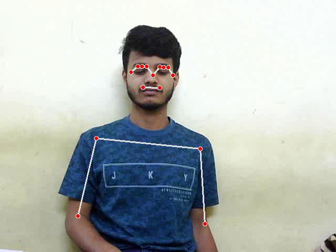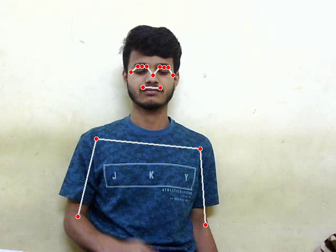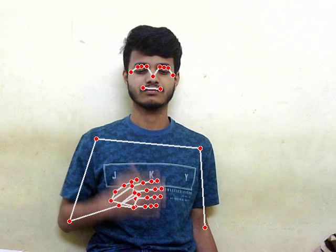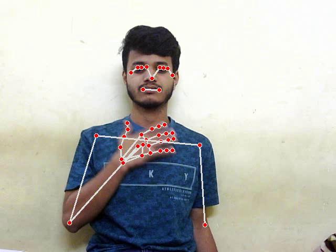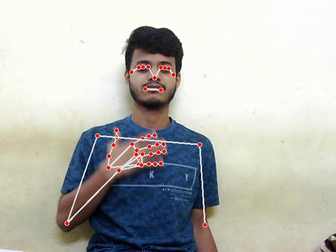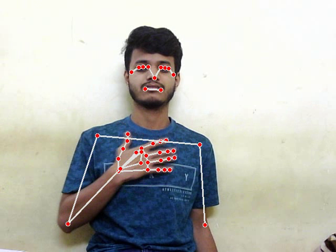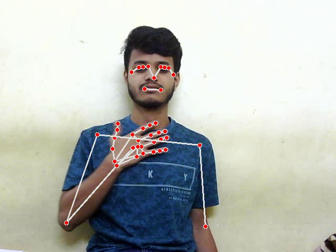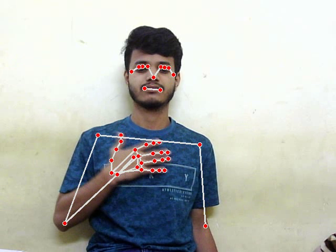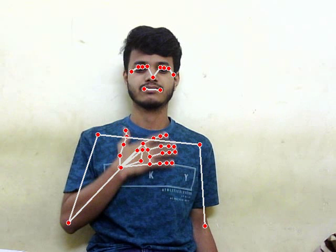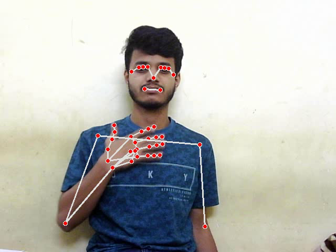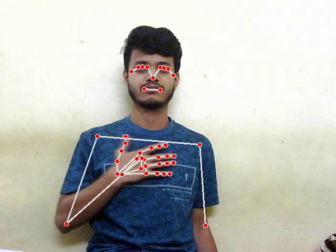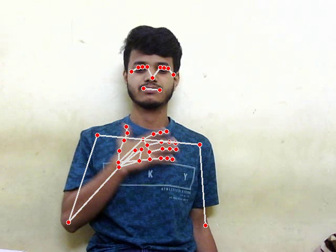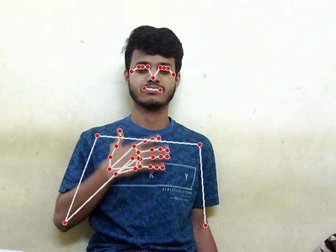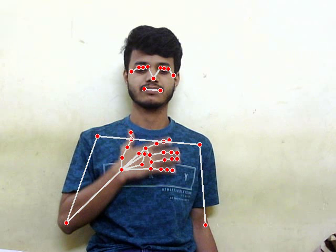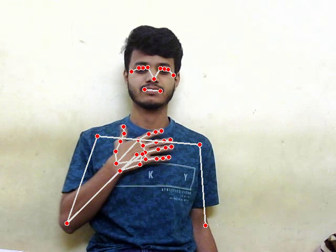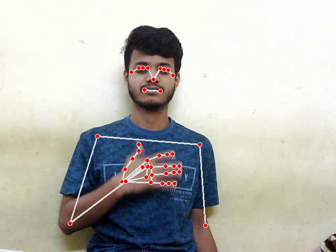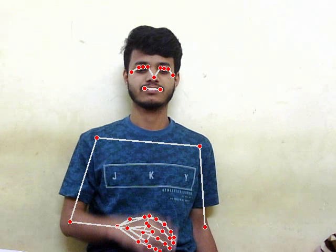please